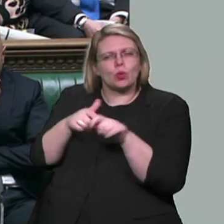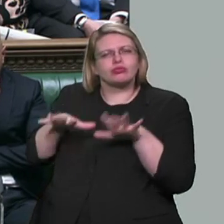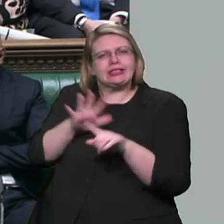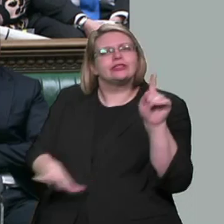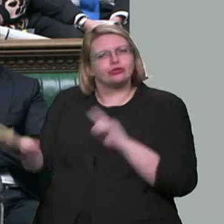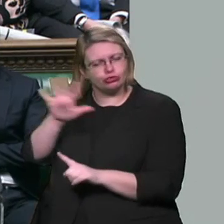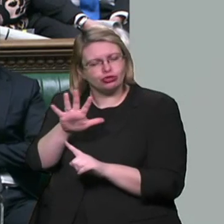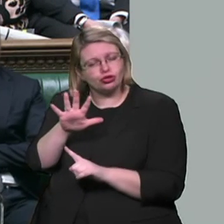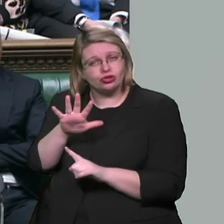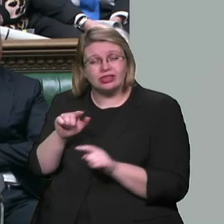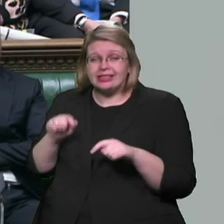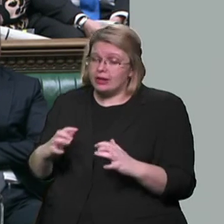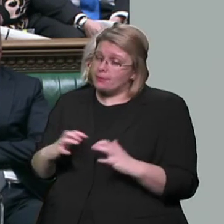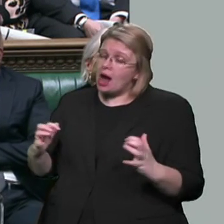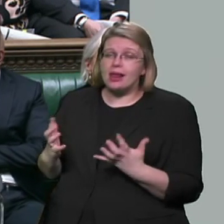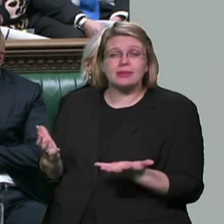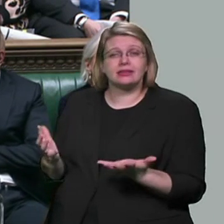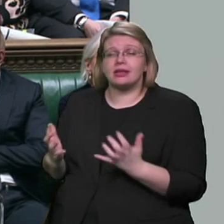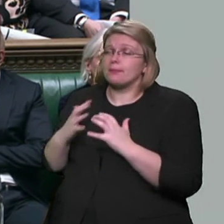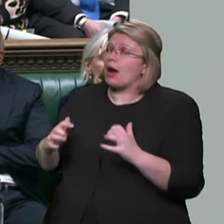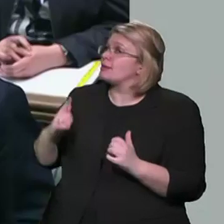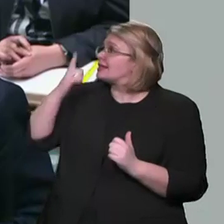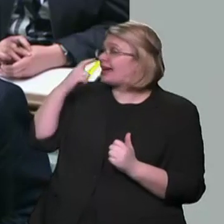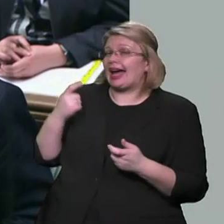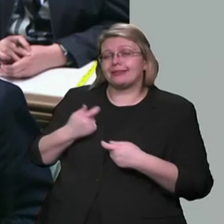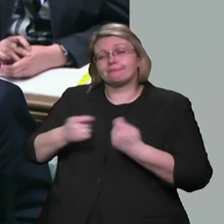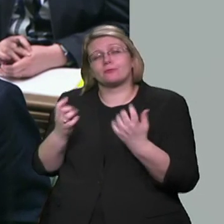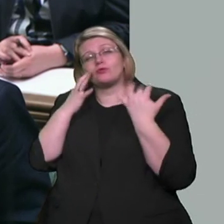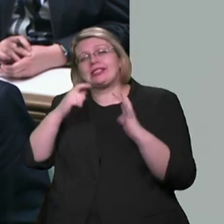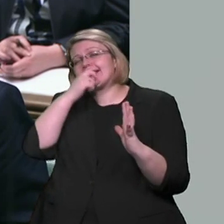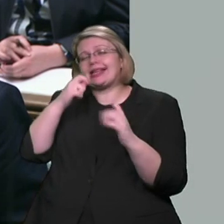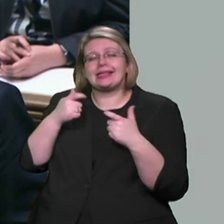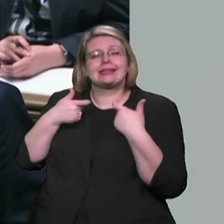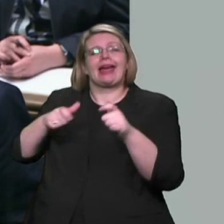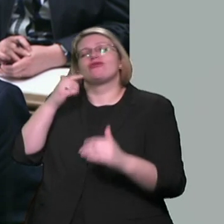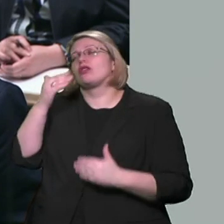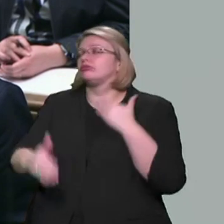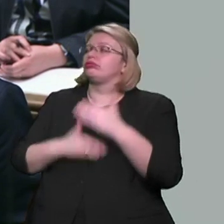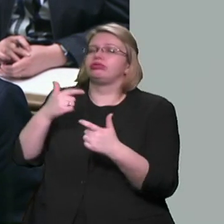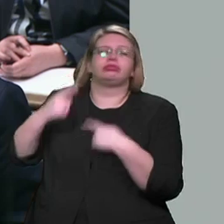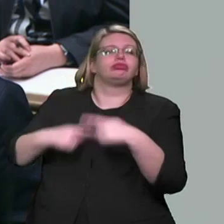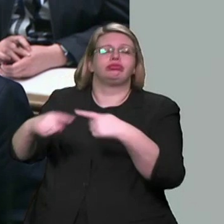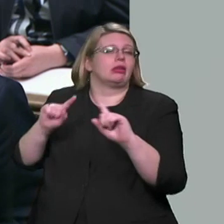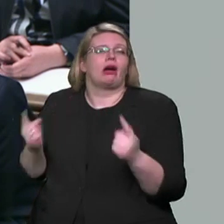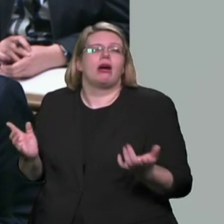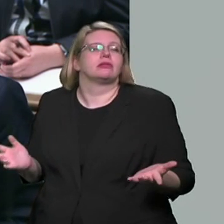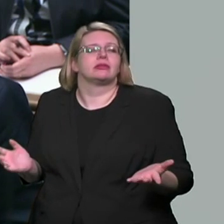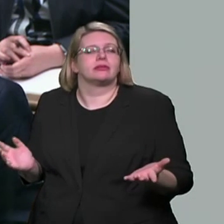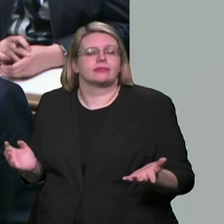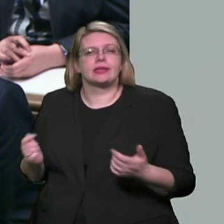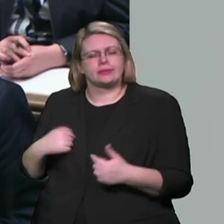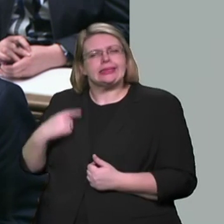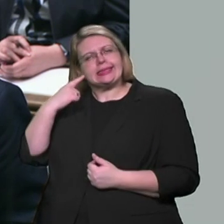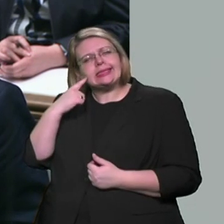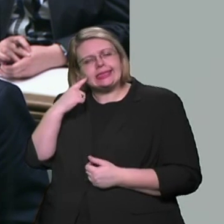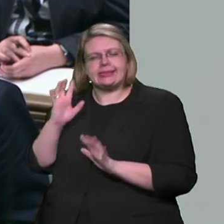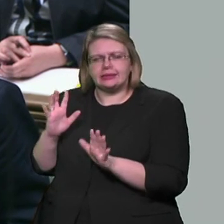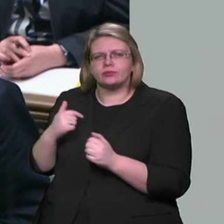I think the House also understands that we cannot indefinitely support universal free testing.